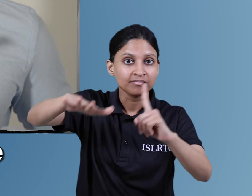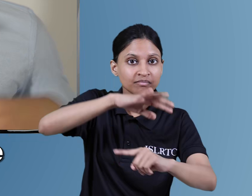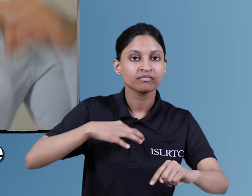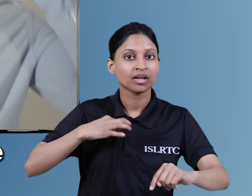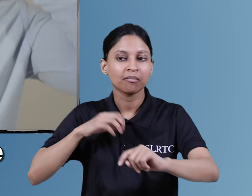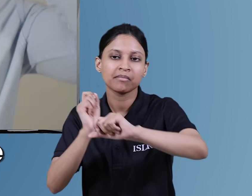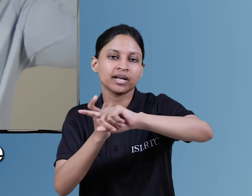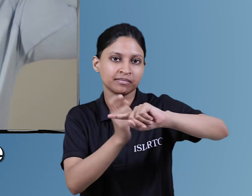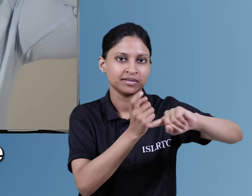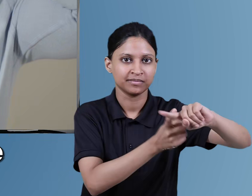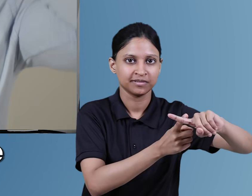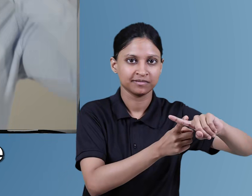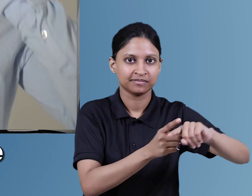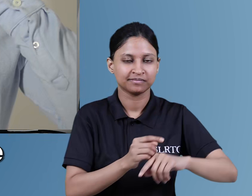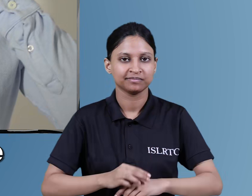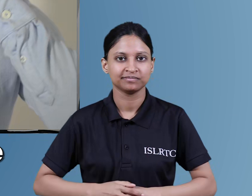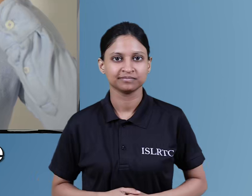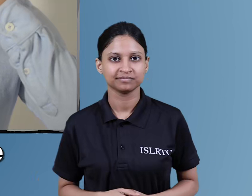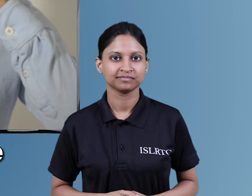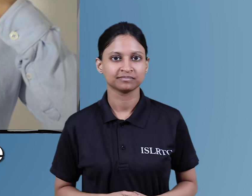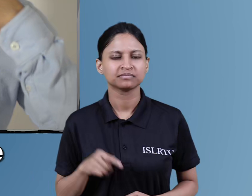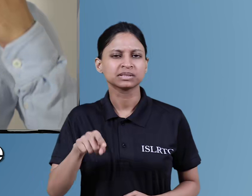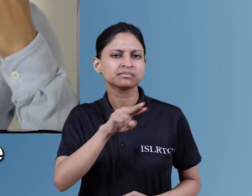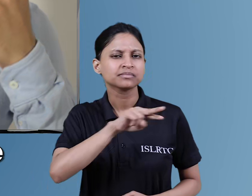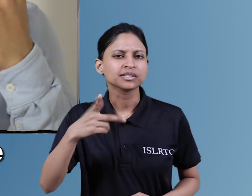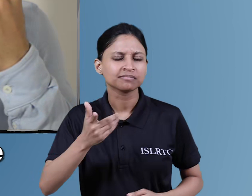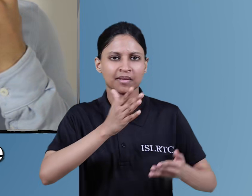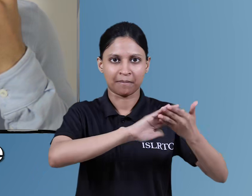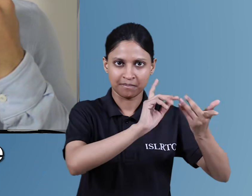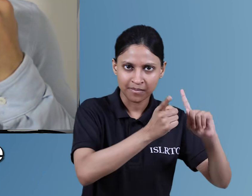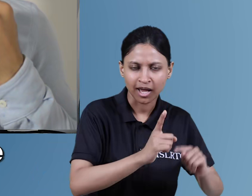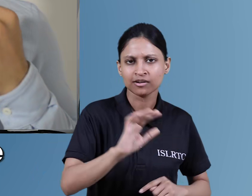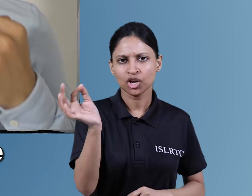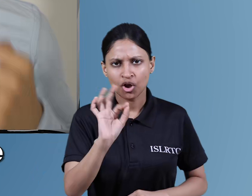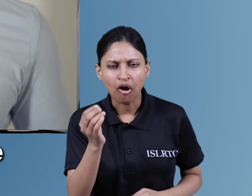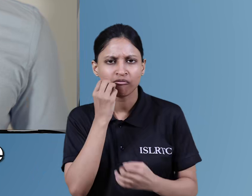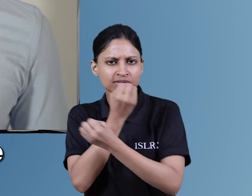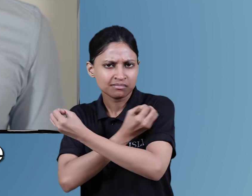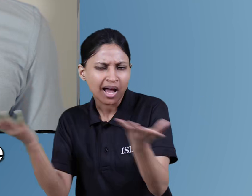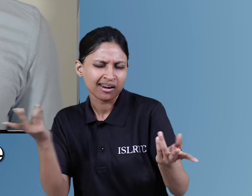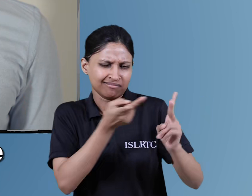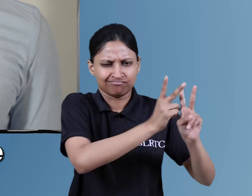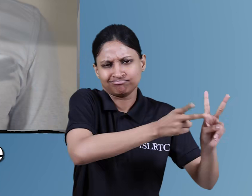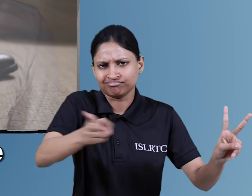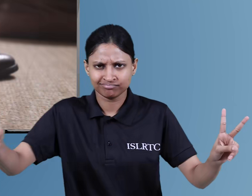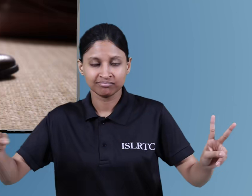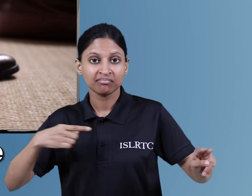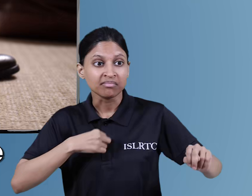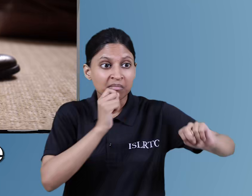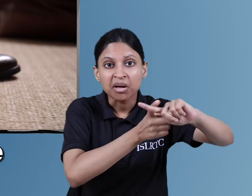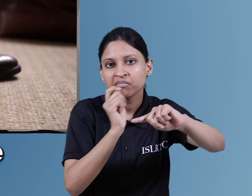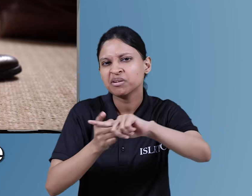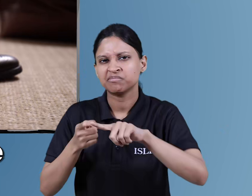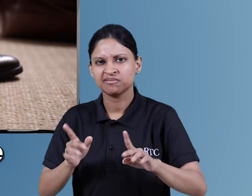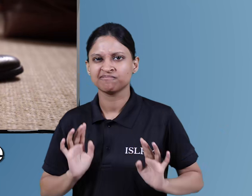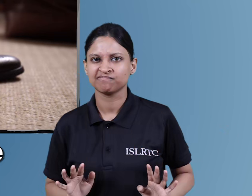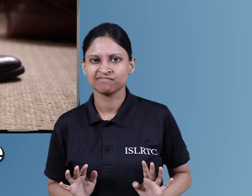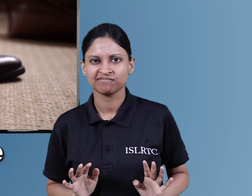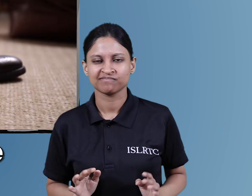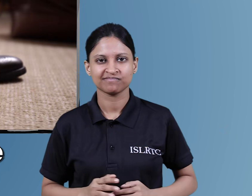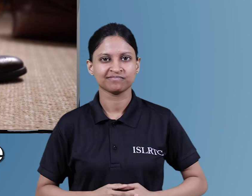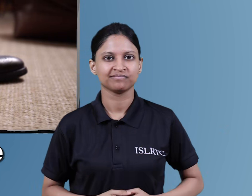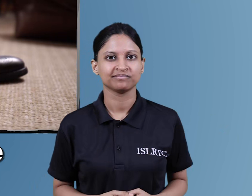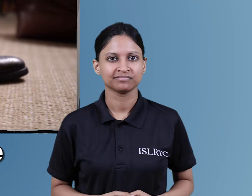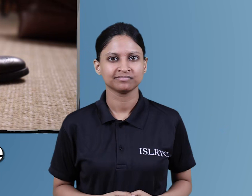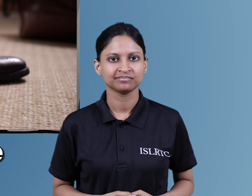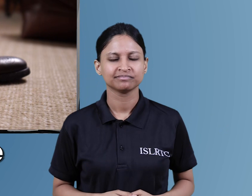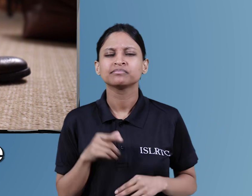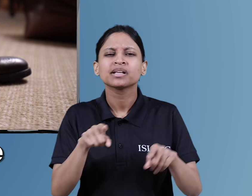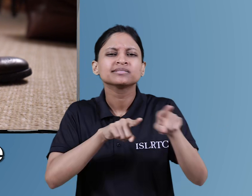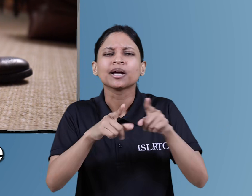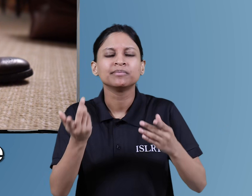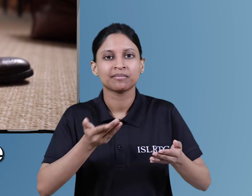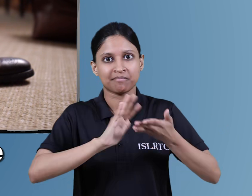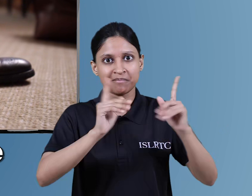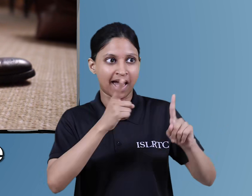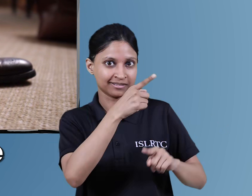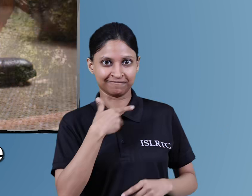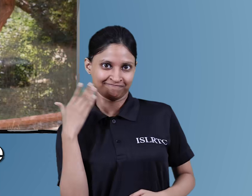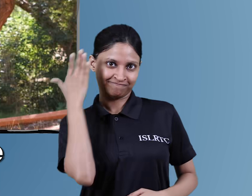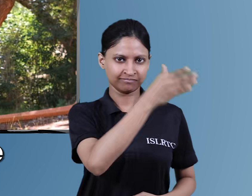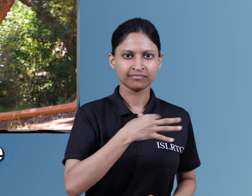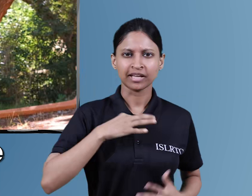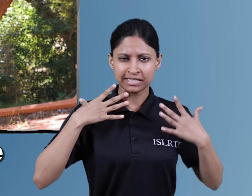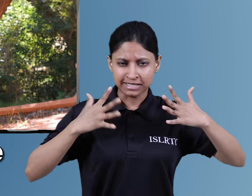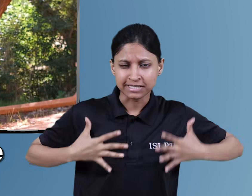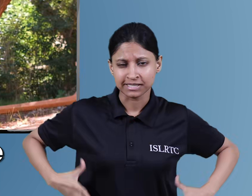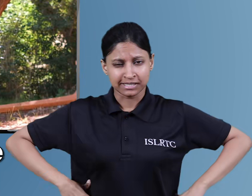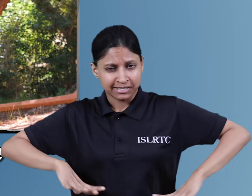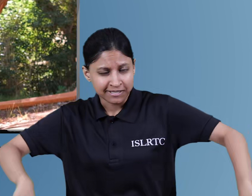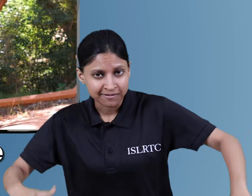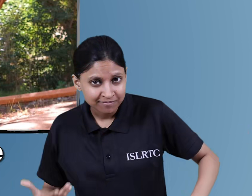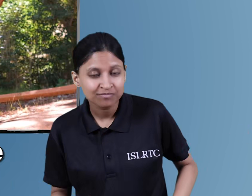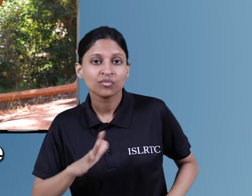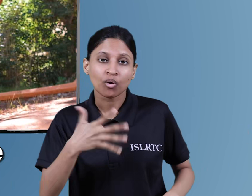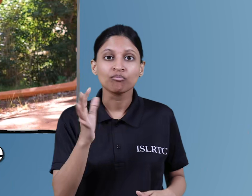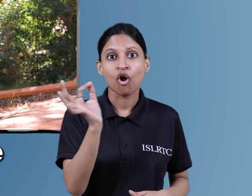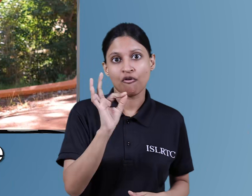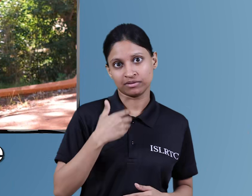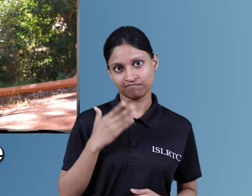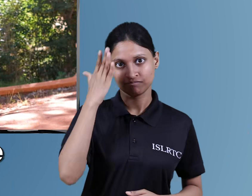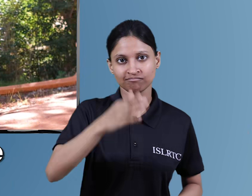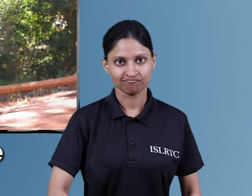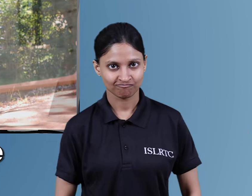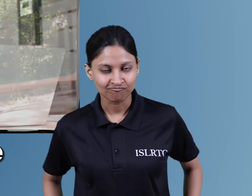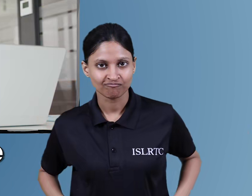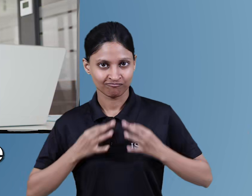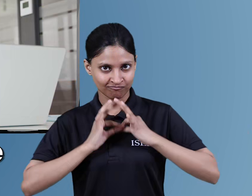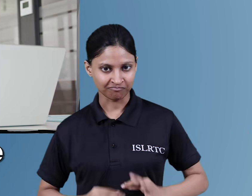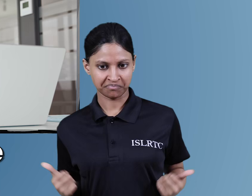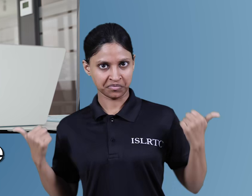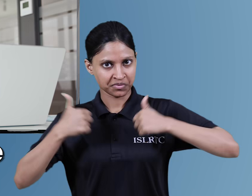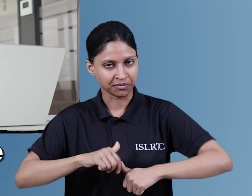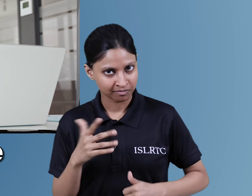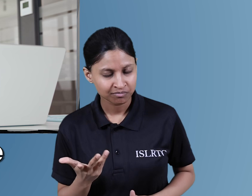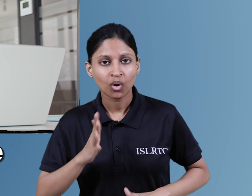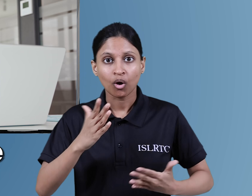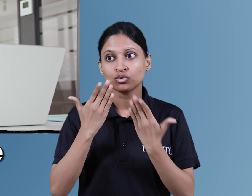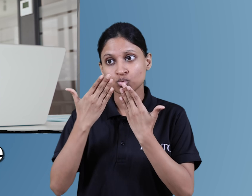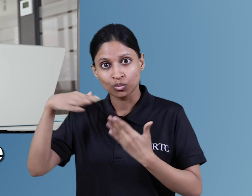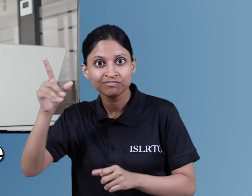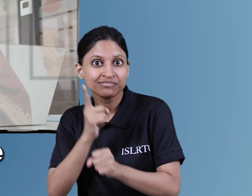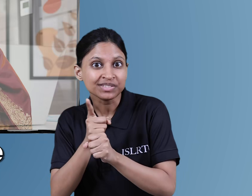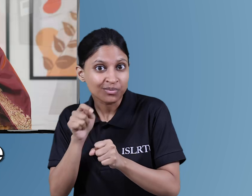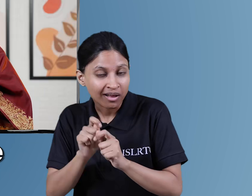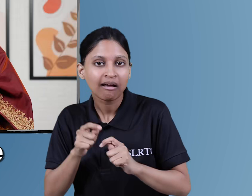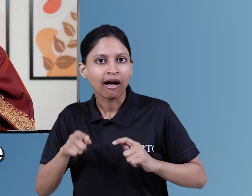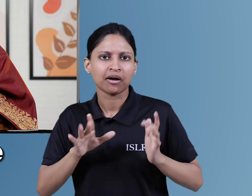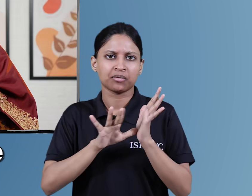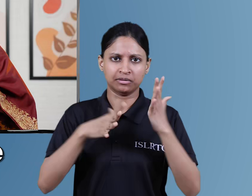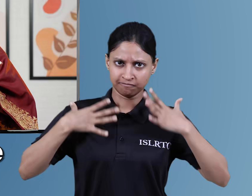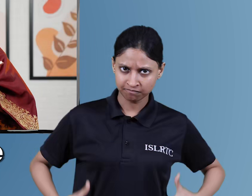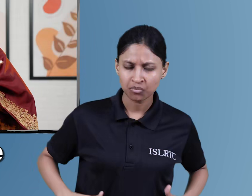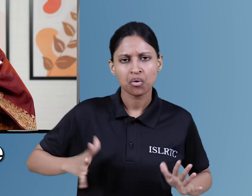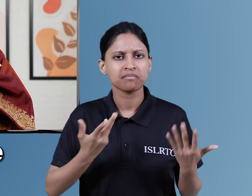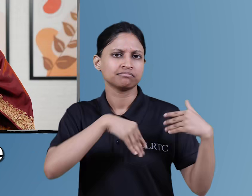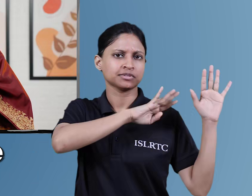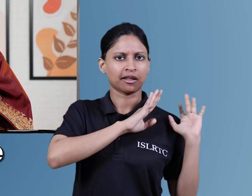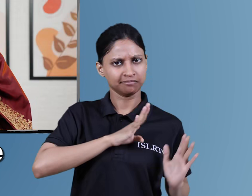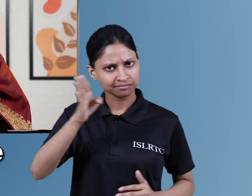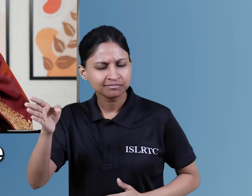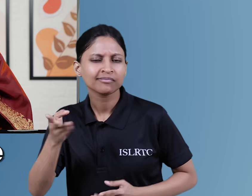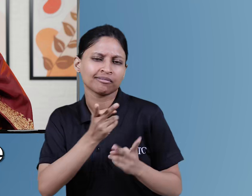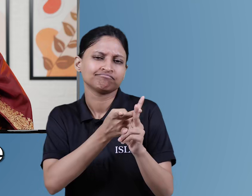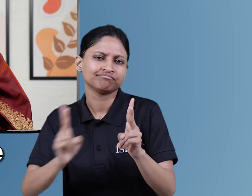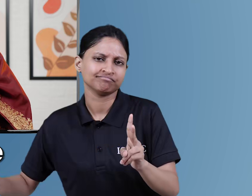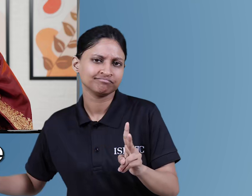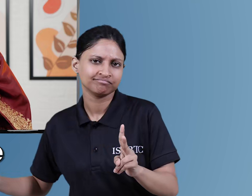Dress code A set of rules specifying the expected attire for a particular setting or occasion. 1. Bright attire (lehenga) for marriage. 2. Formals for office. 3. Formal clothing for teachers (saree or kurta)